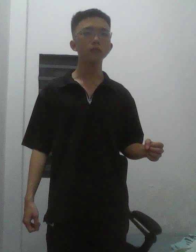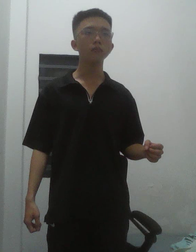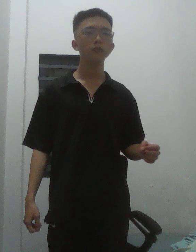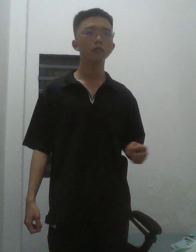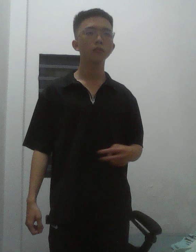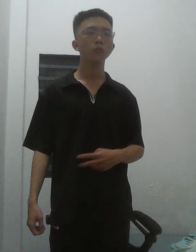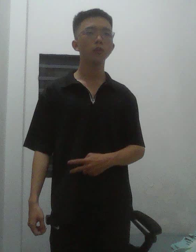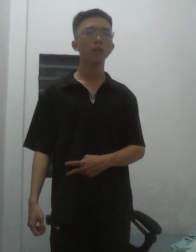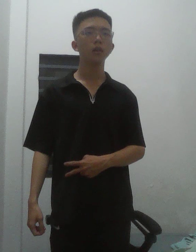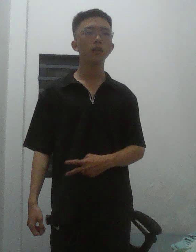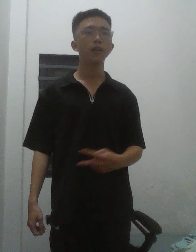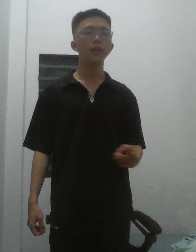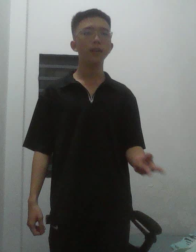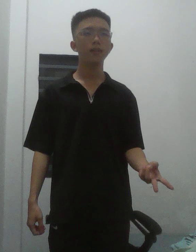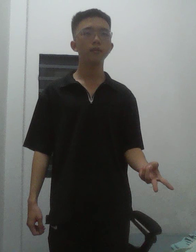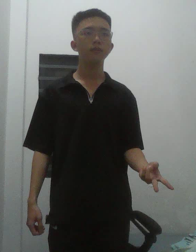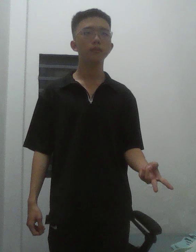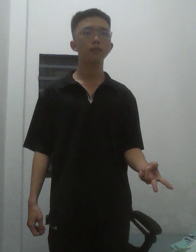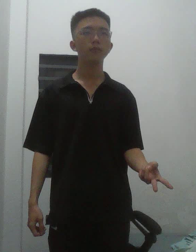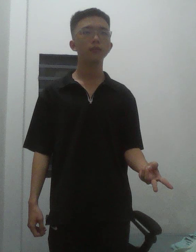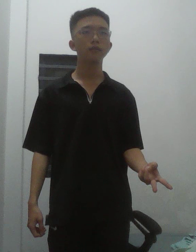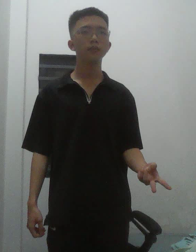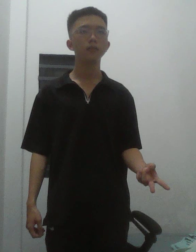it